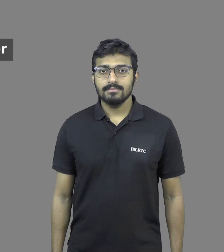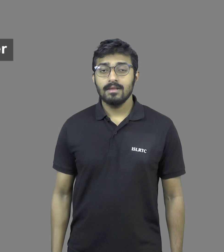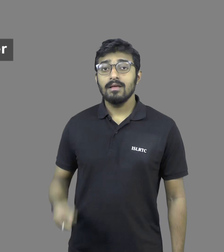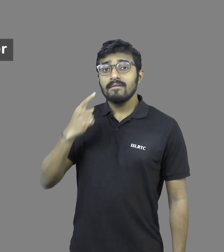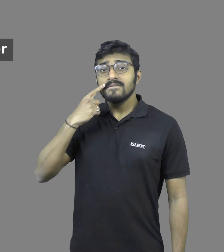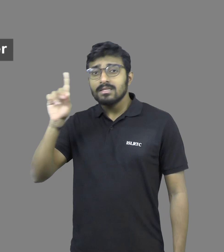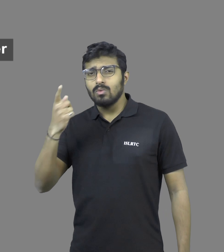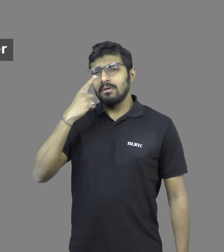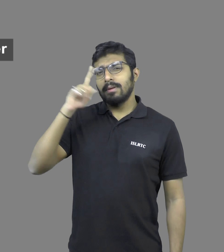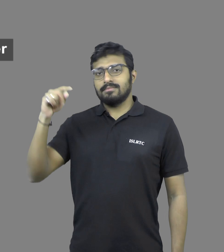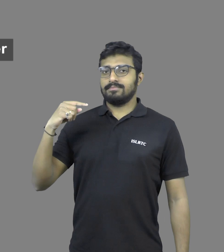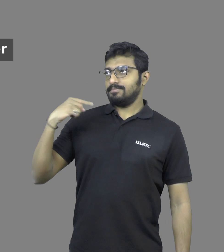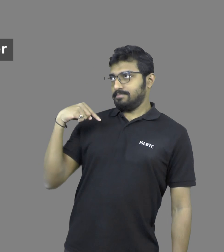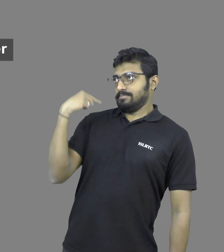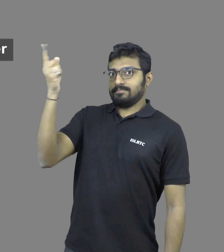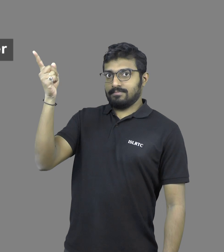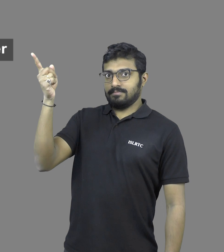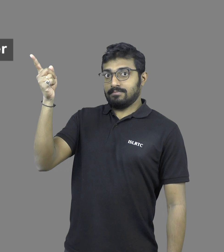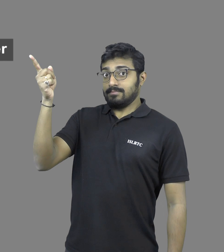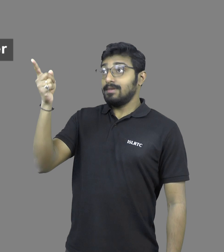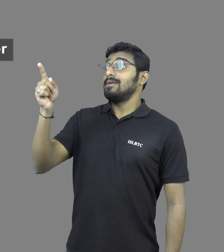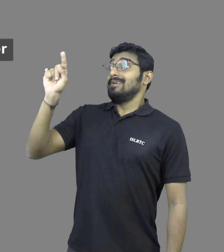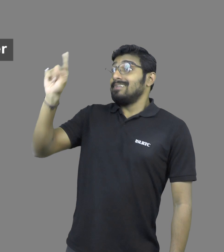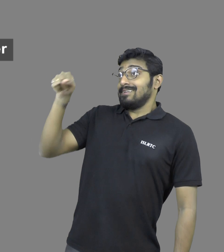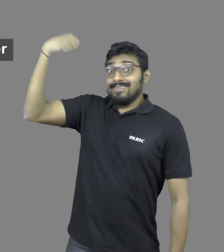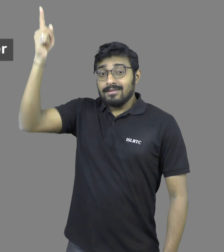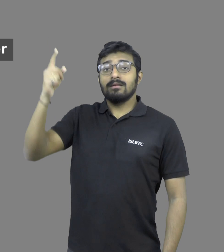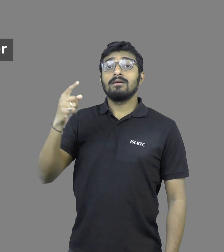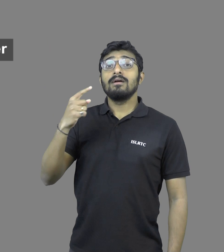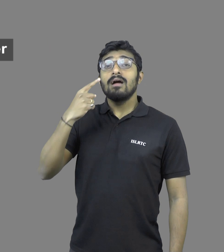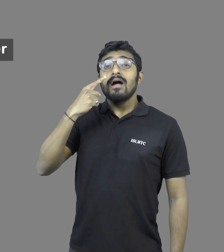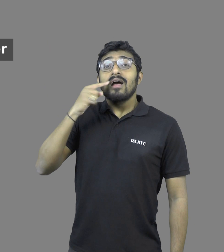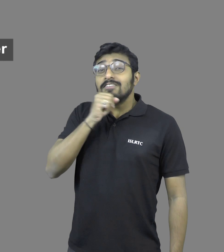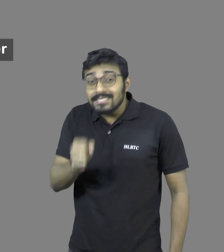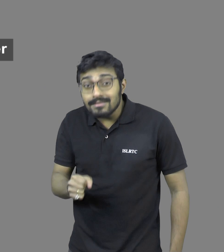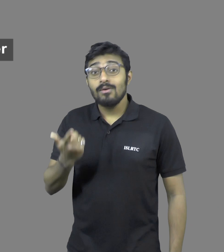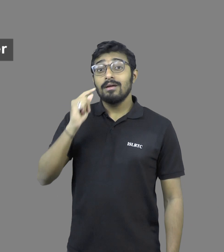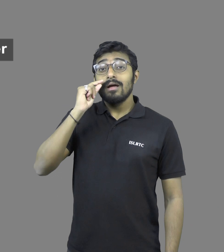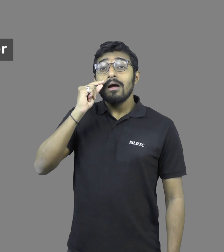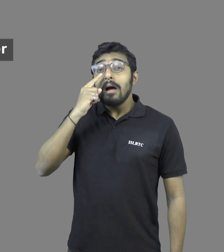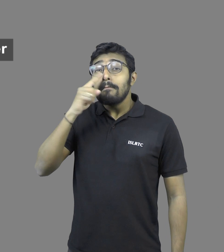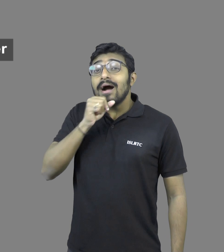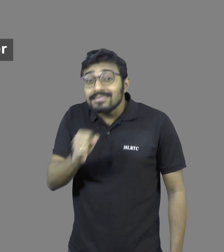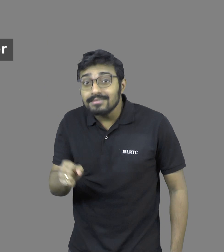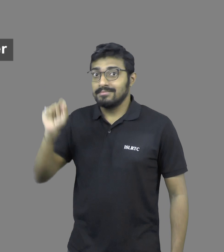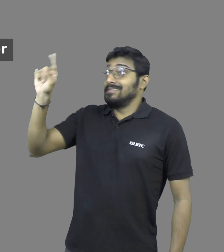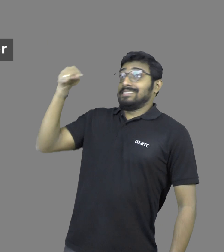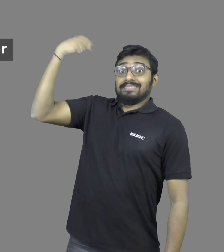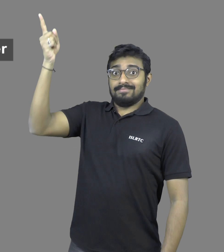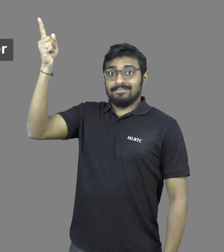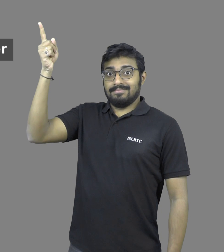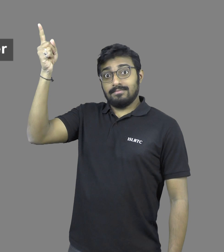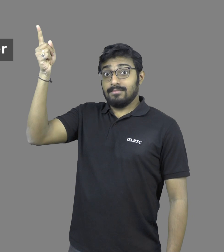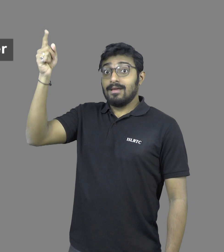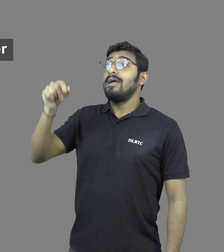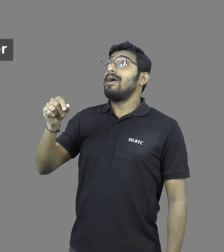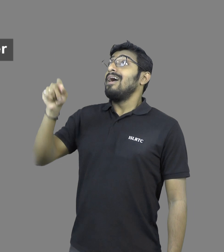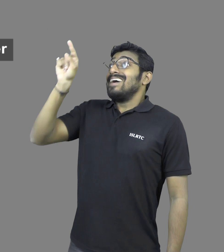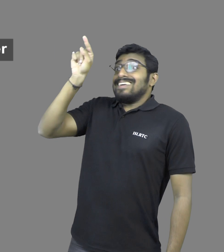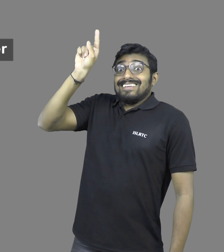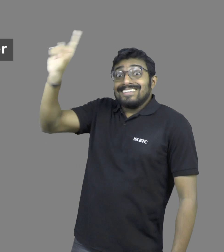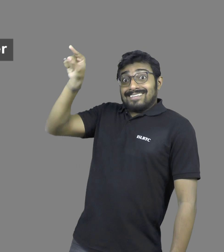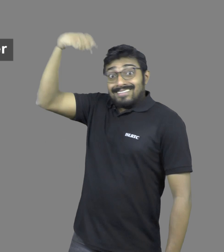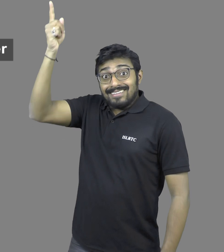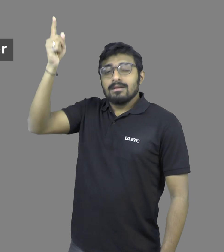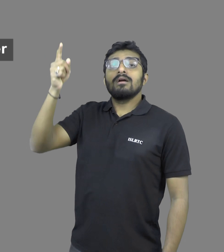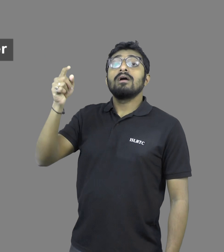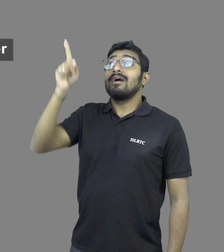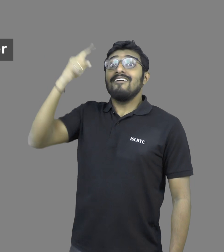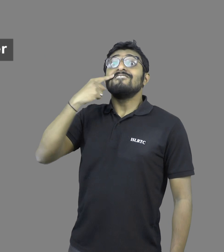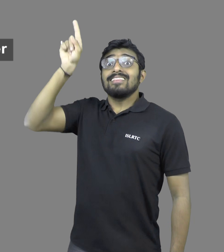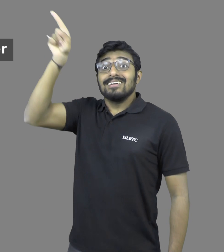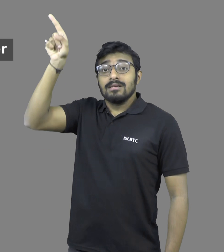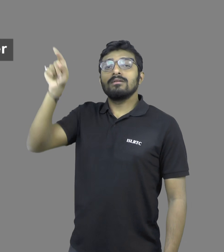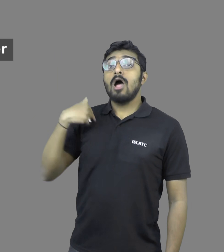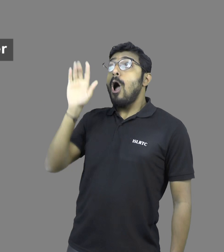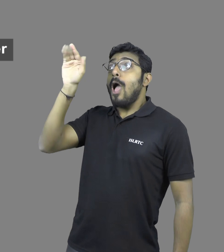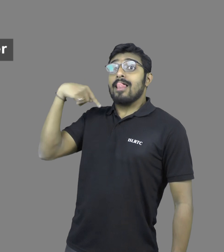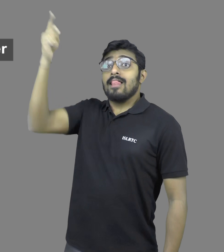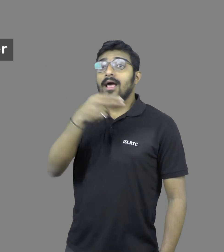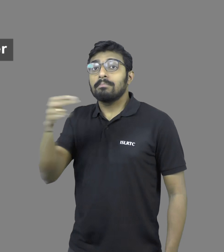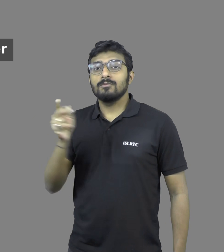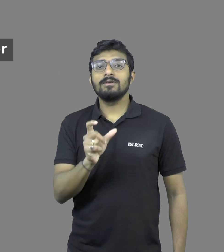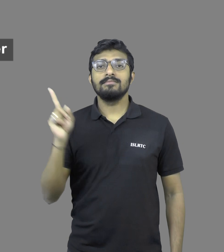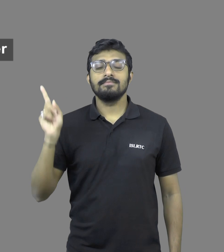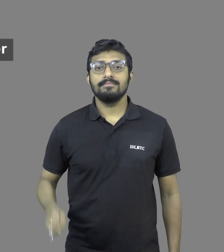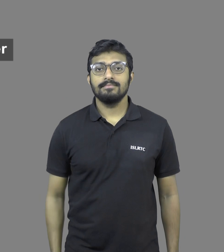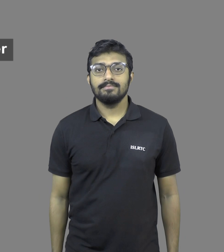Great-Grandfather